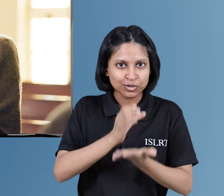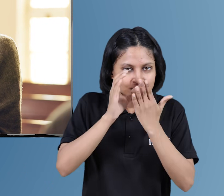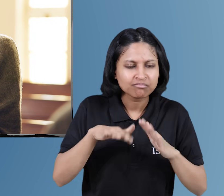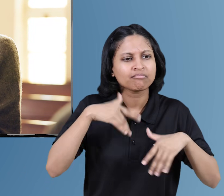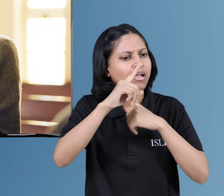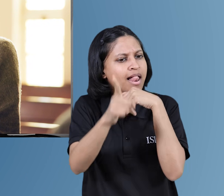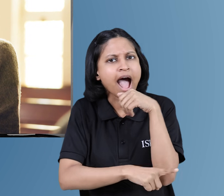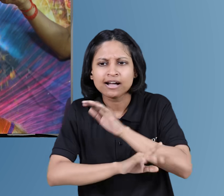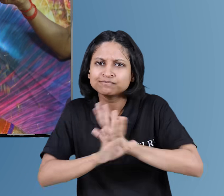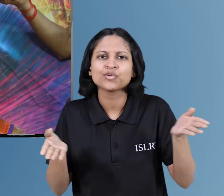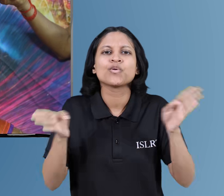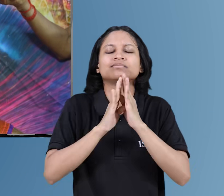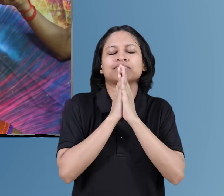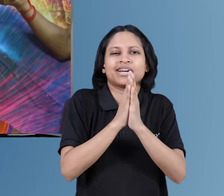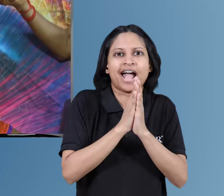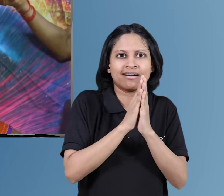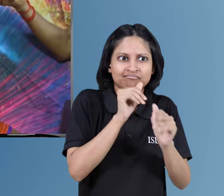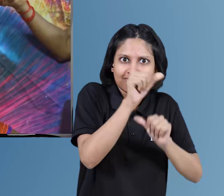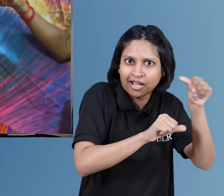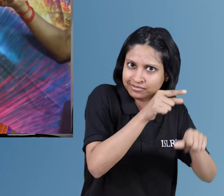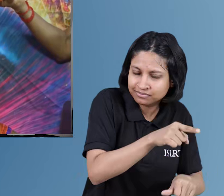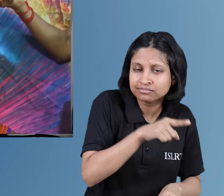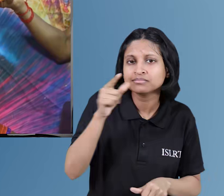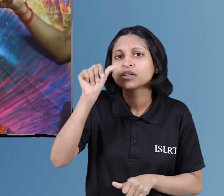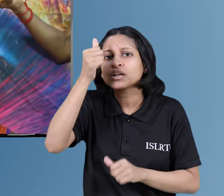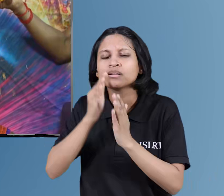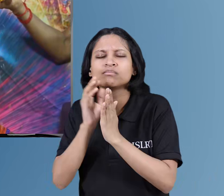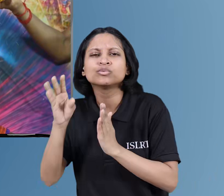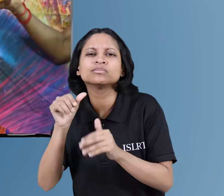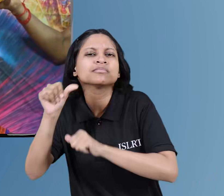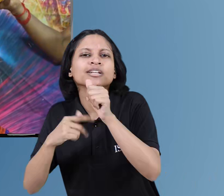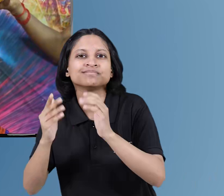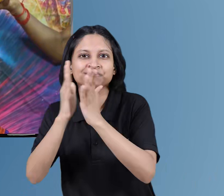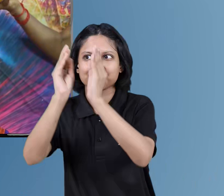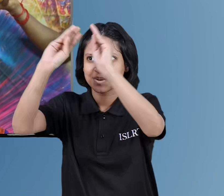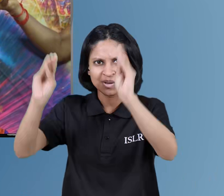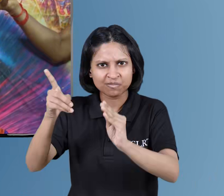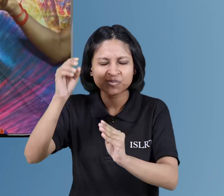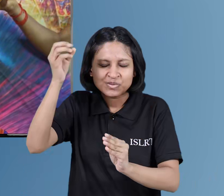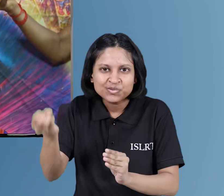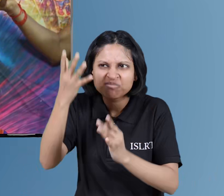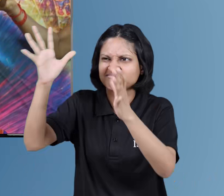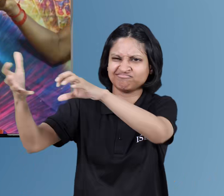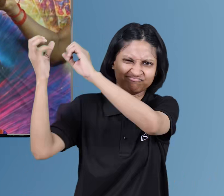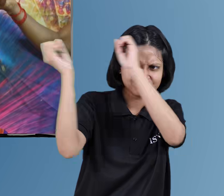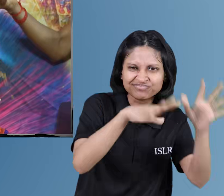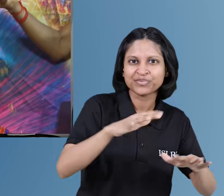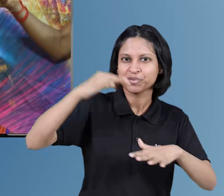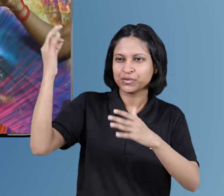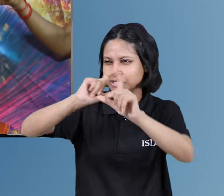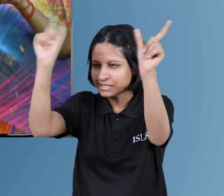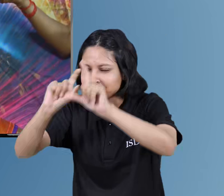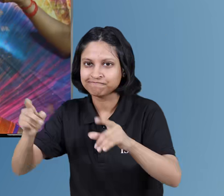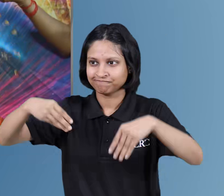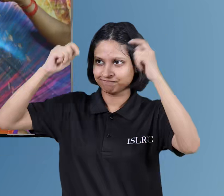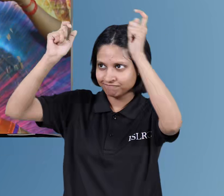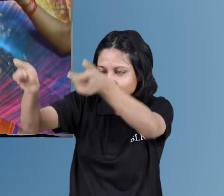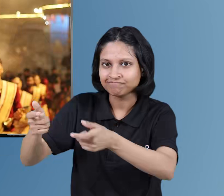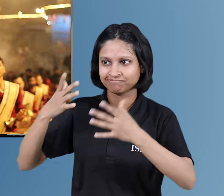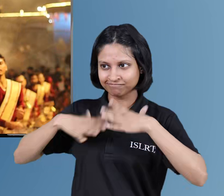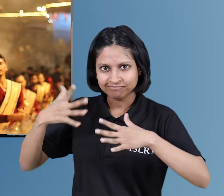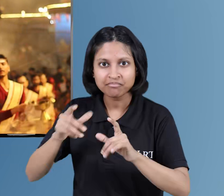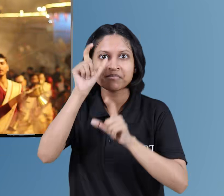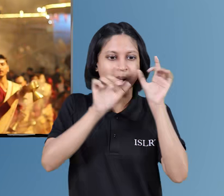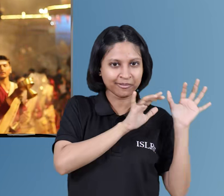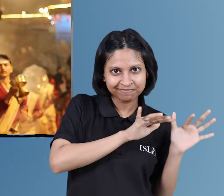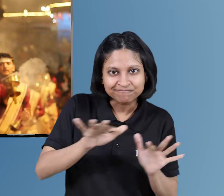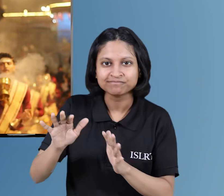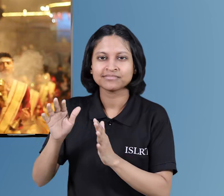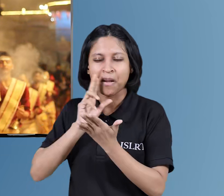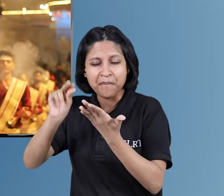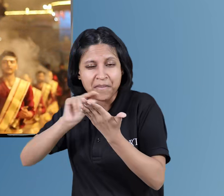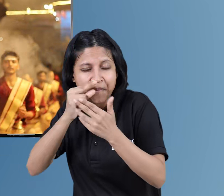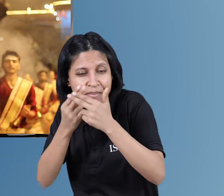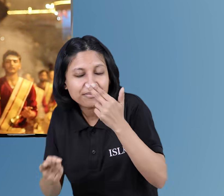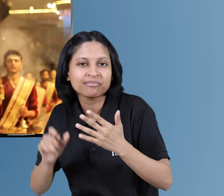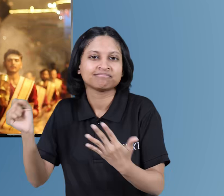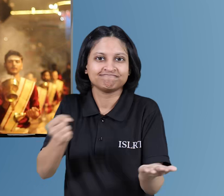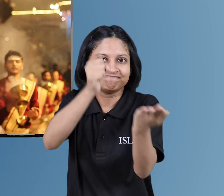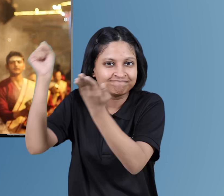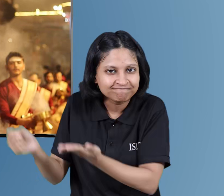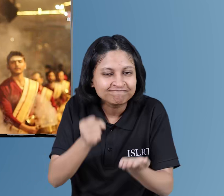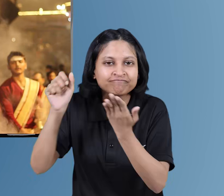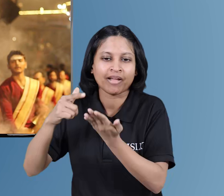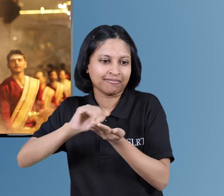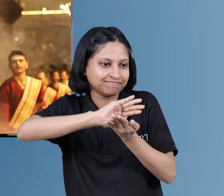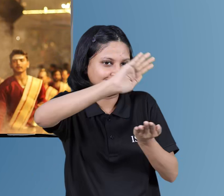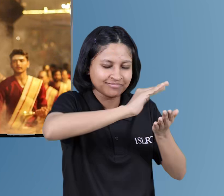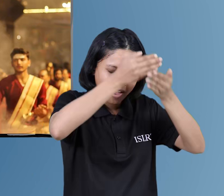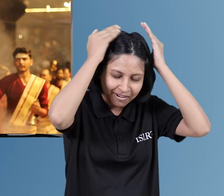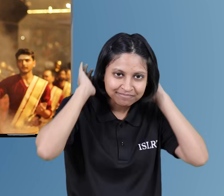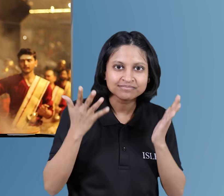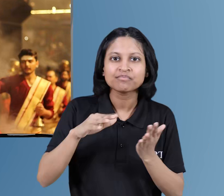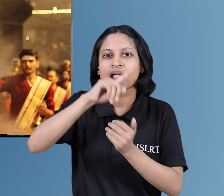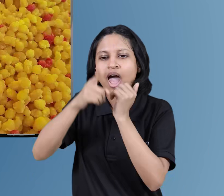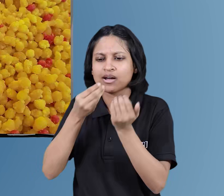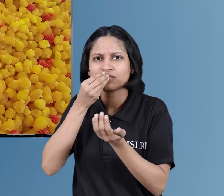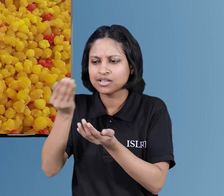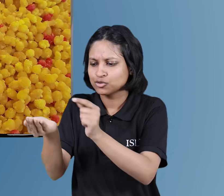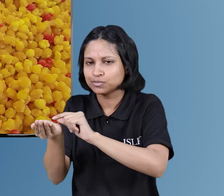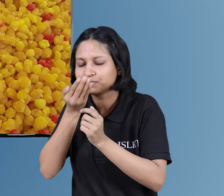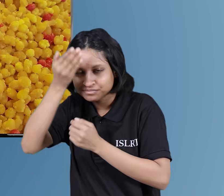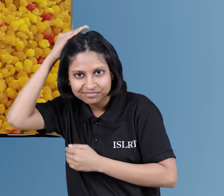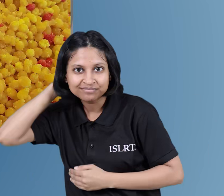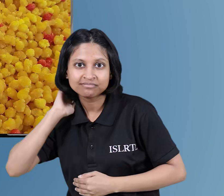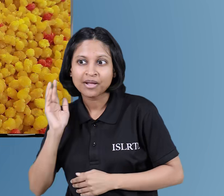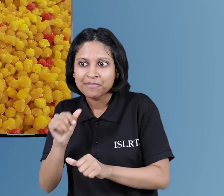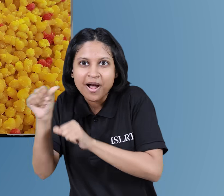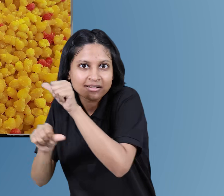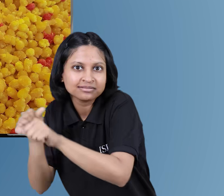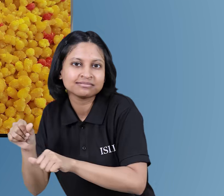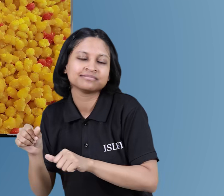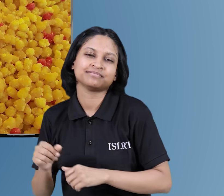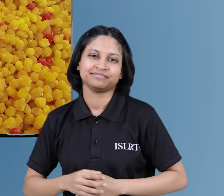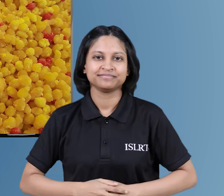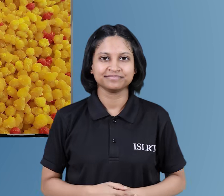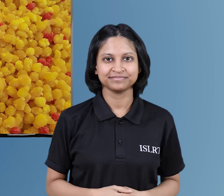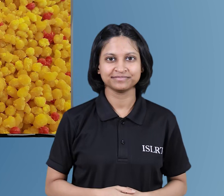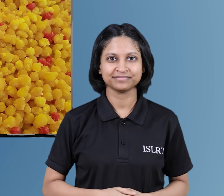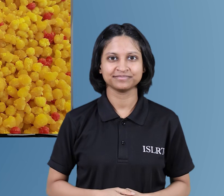In Hinduism, the priest begins by cleaning the statue of the deity, removing old flowers, placing a new Garland, and draping scarves. Once people arrive, the puja mantras are recited, followed by performing the aarti, distributing the aarti to everyone and concluding with the distribution of prasad.